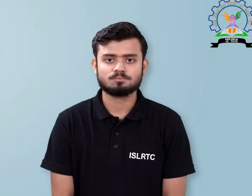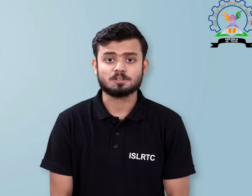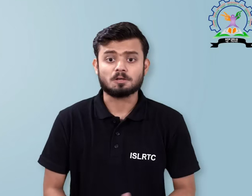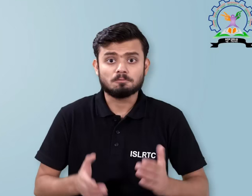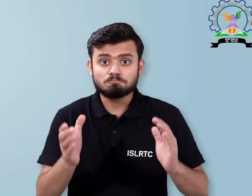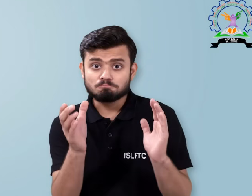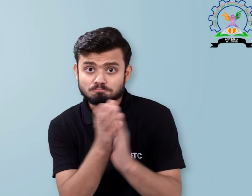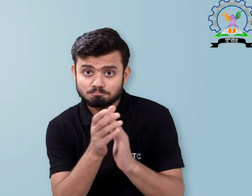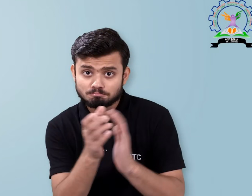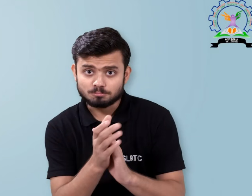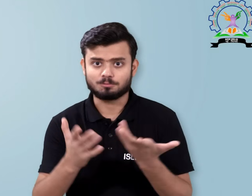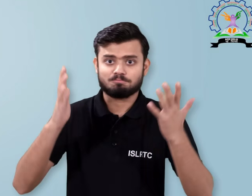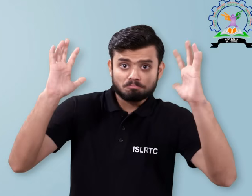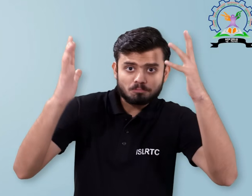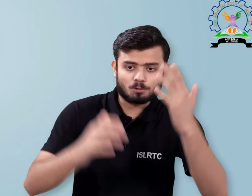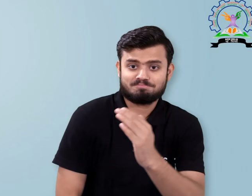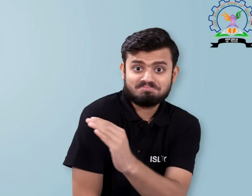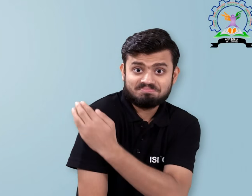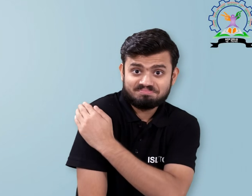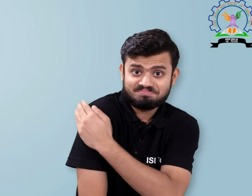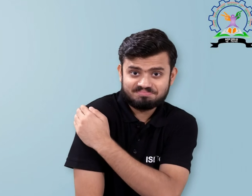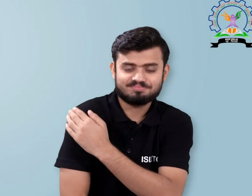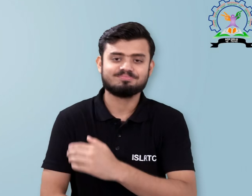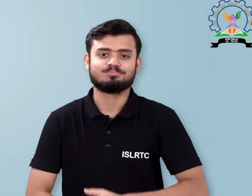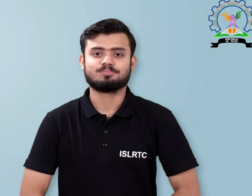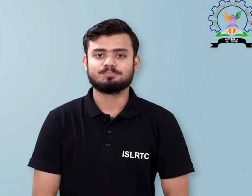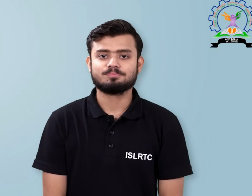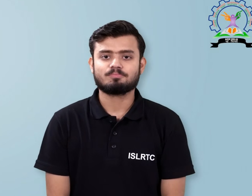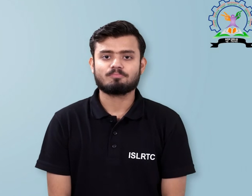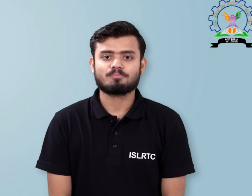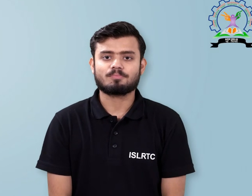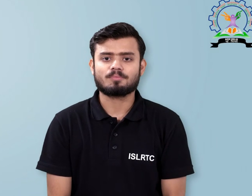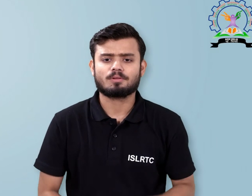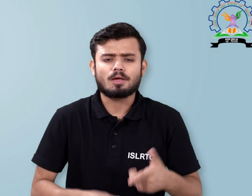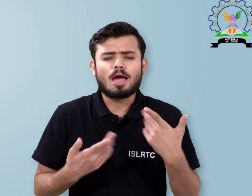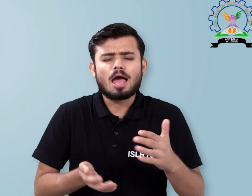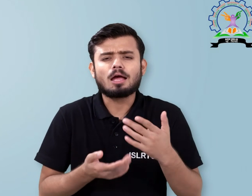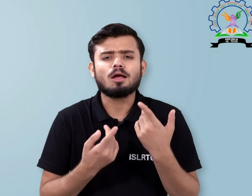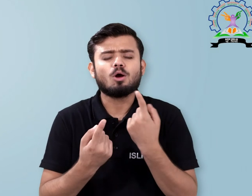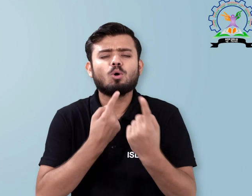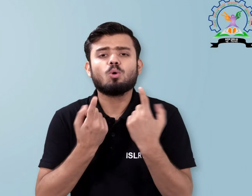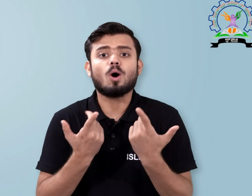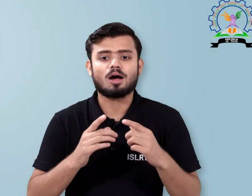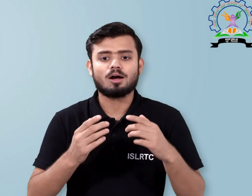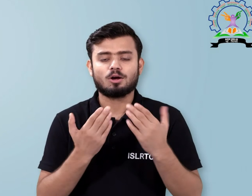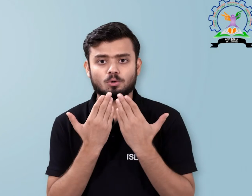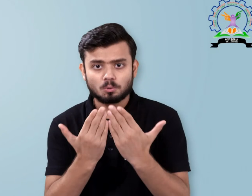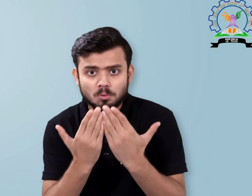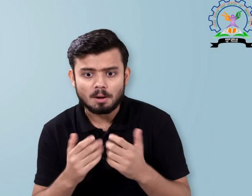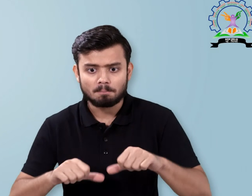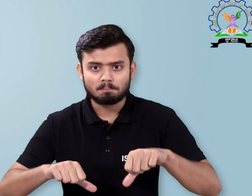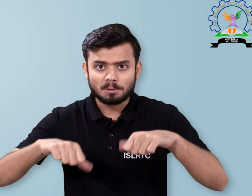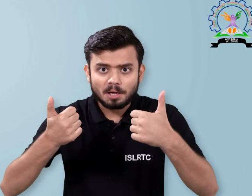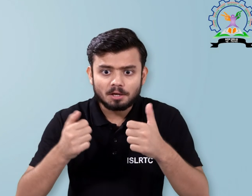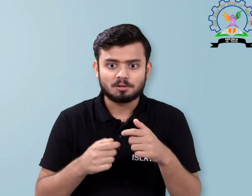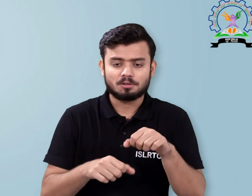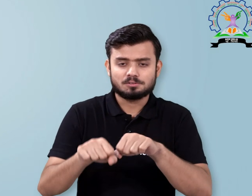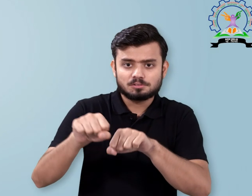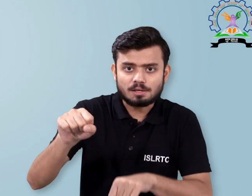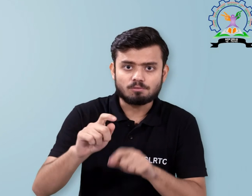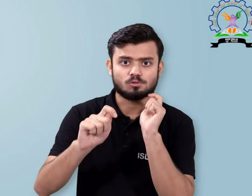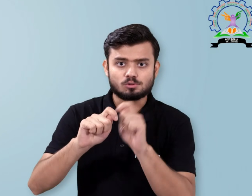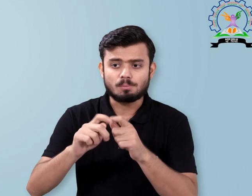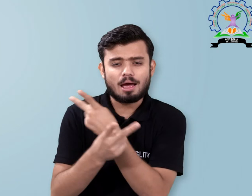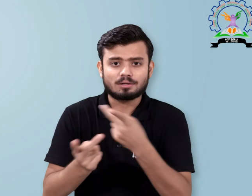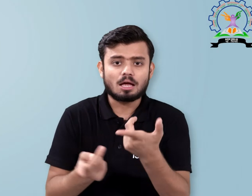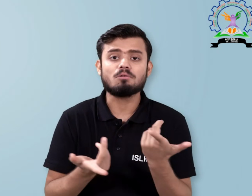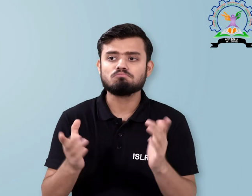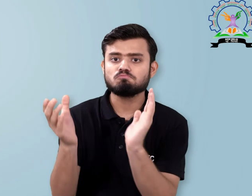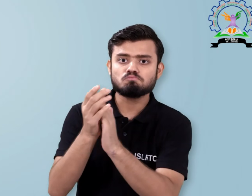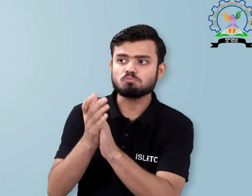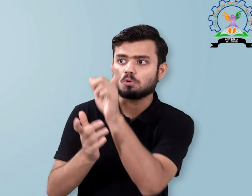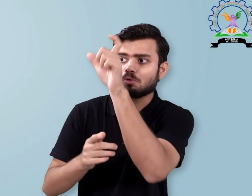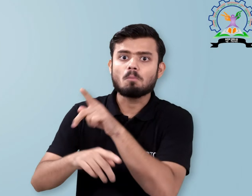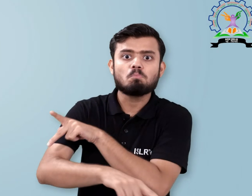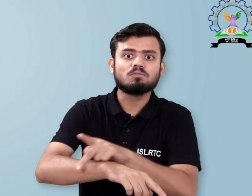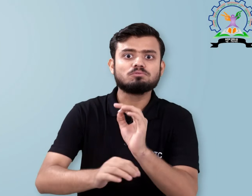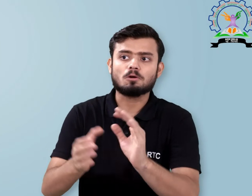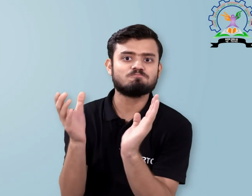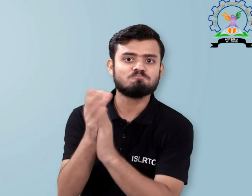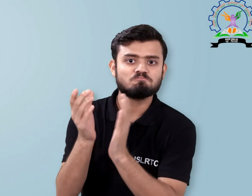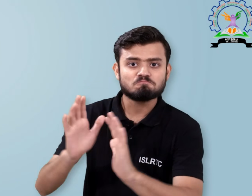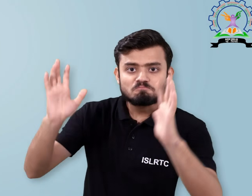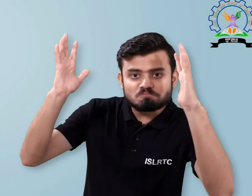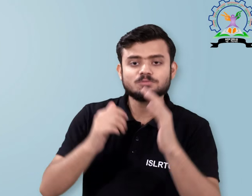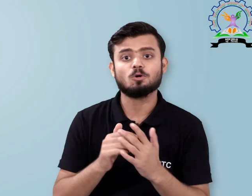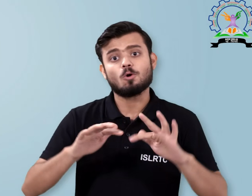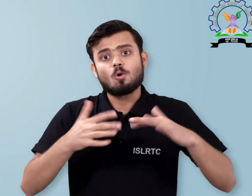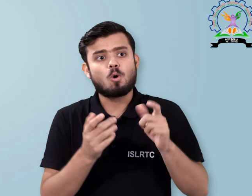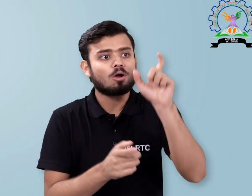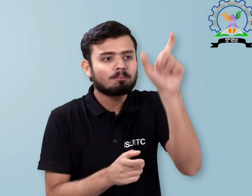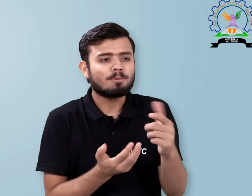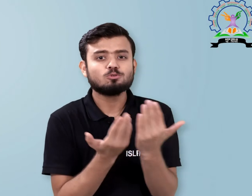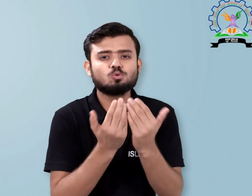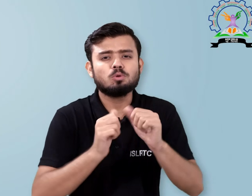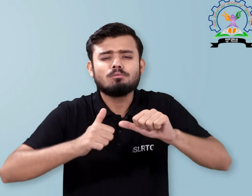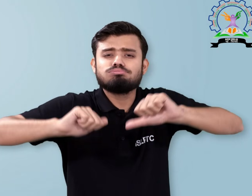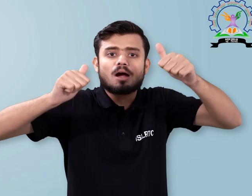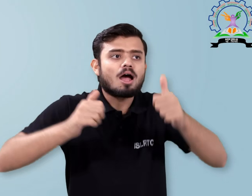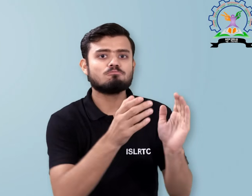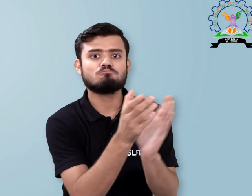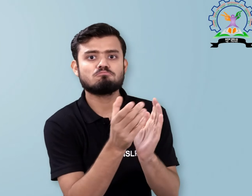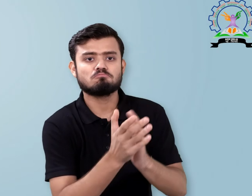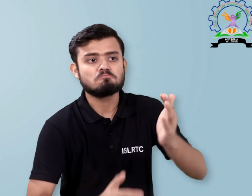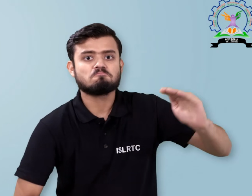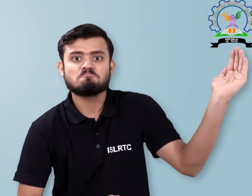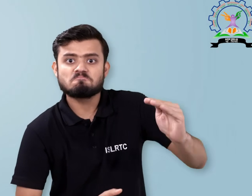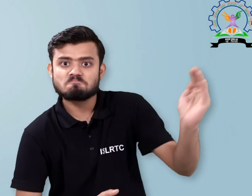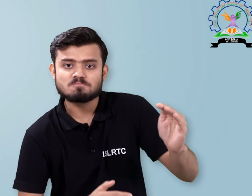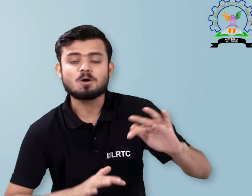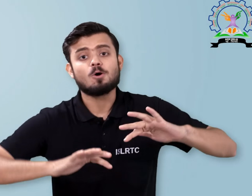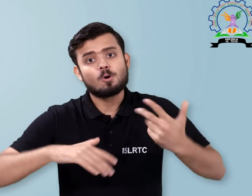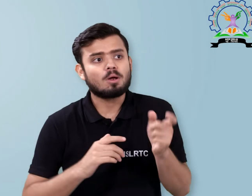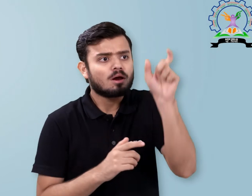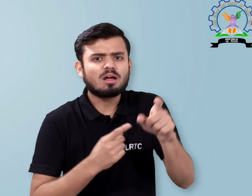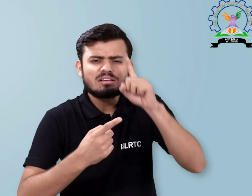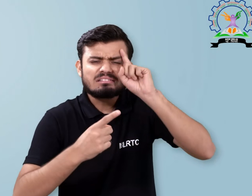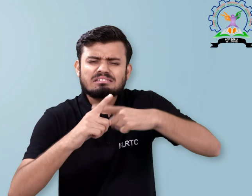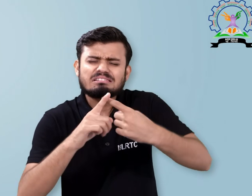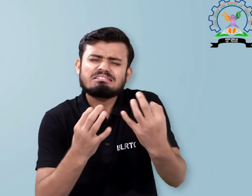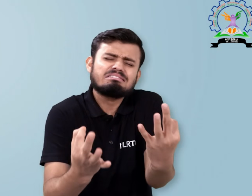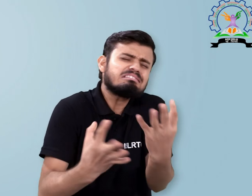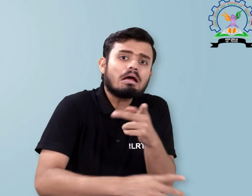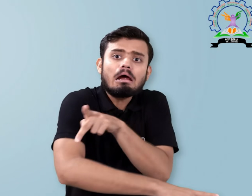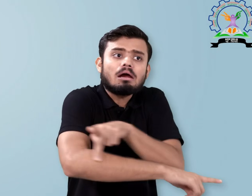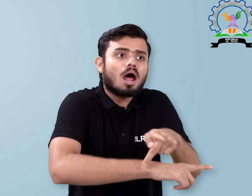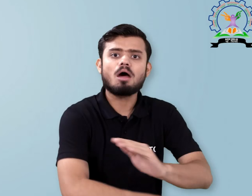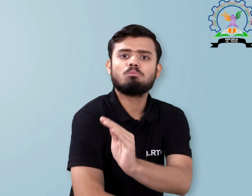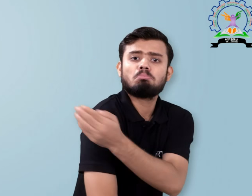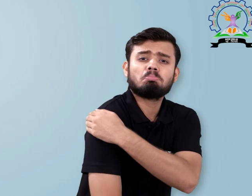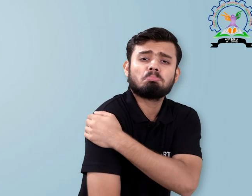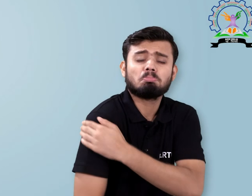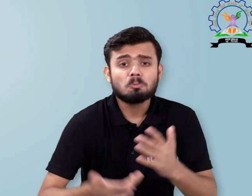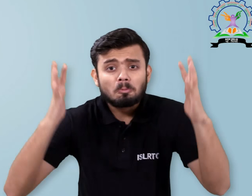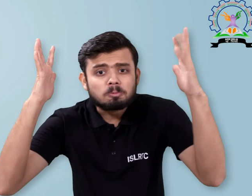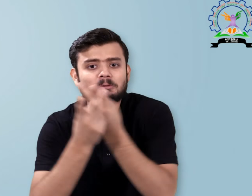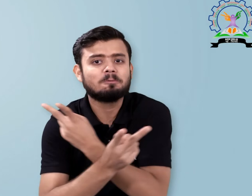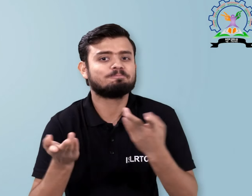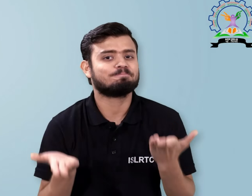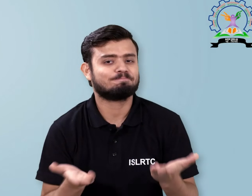Accolade An expression of praise or an acknowledgement of merit.